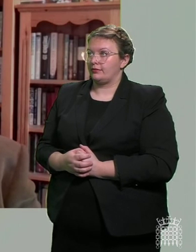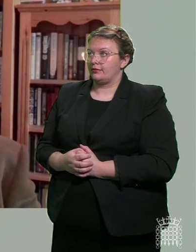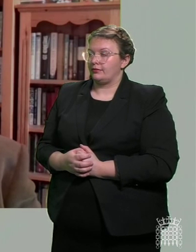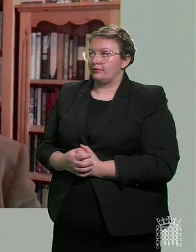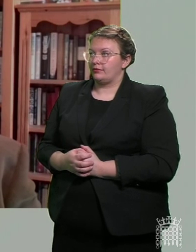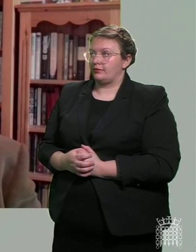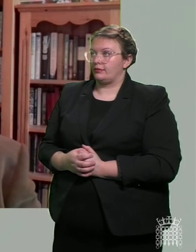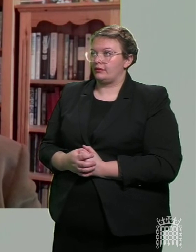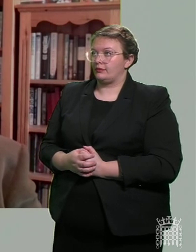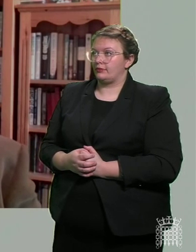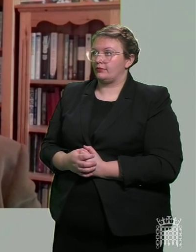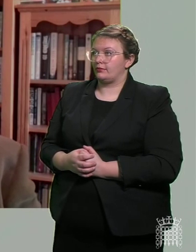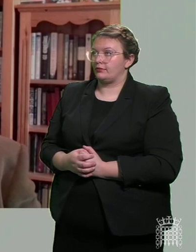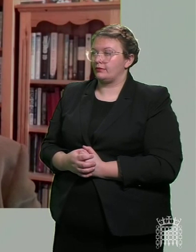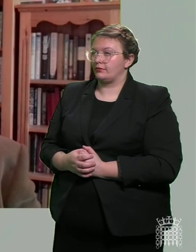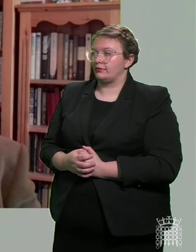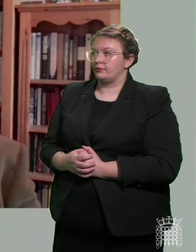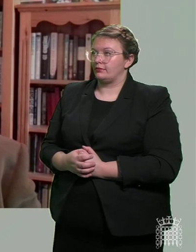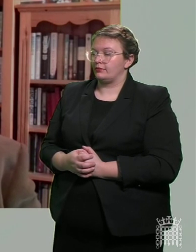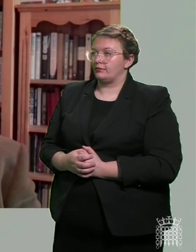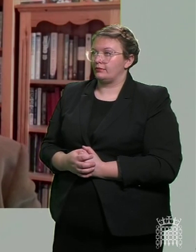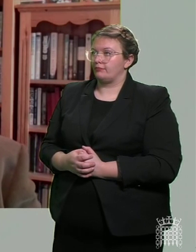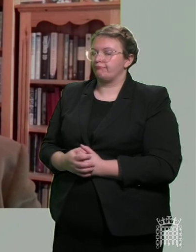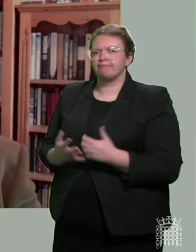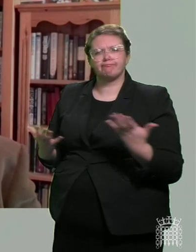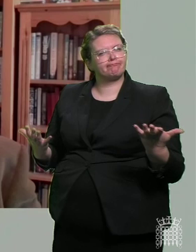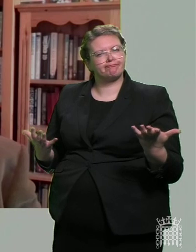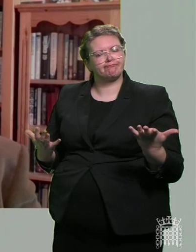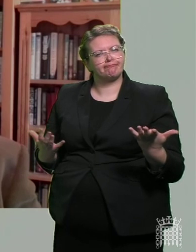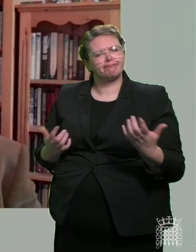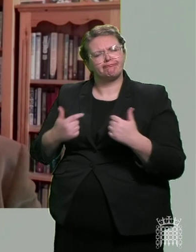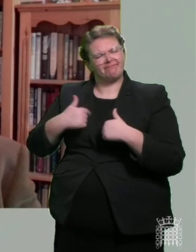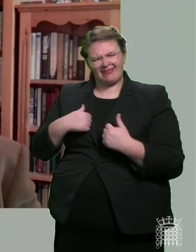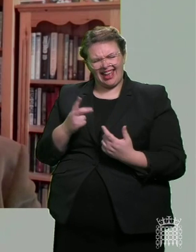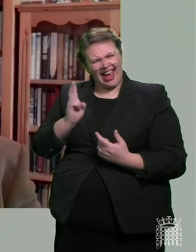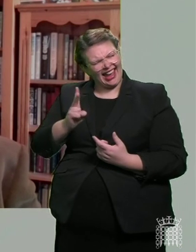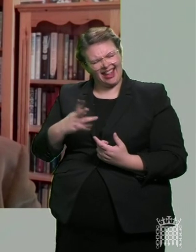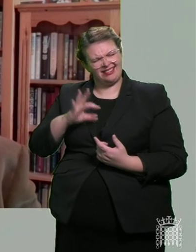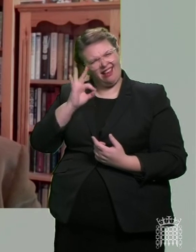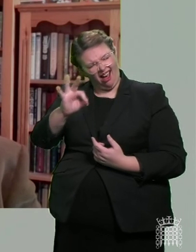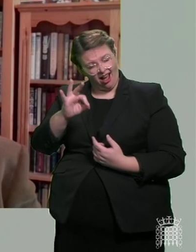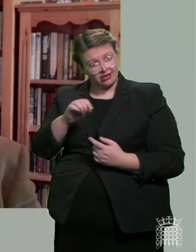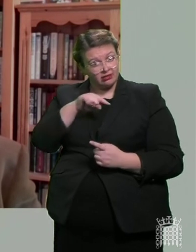Through no fault of their own, huge numbers of people, especially leaseholders, are stuck in the middle.